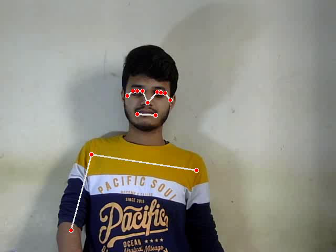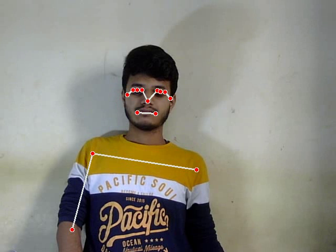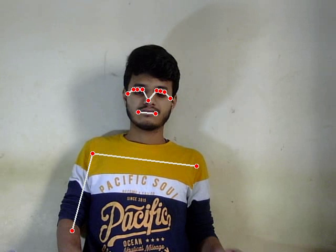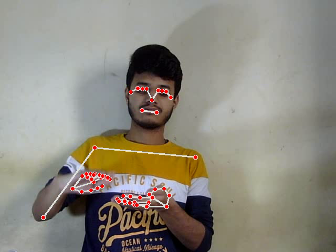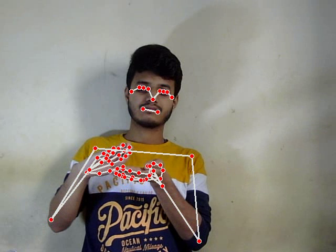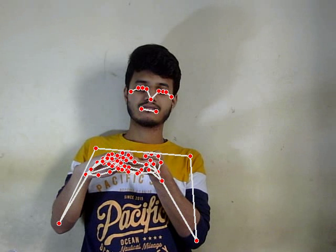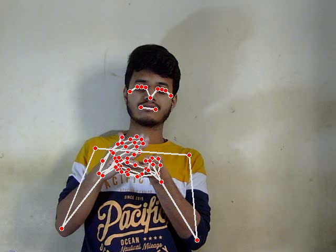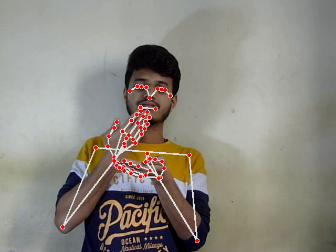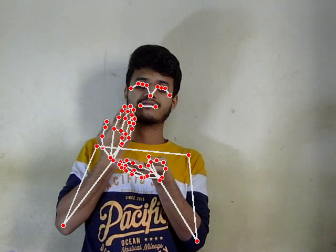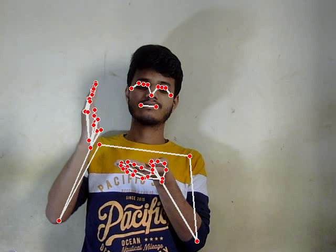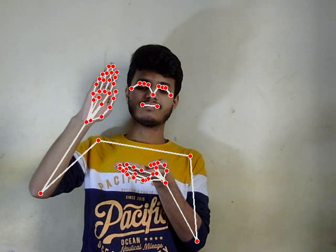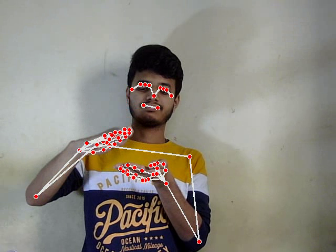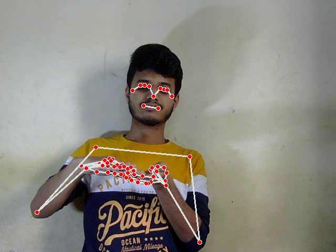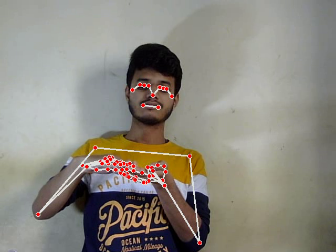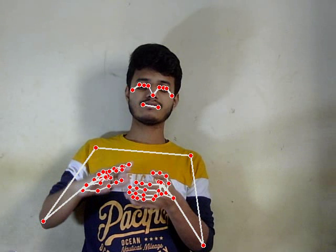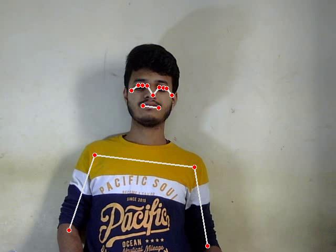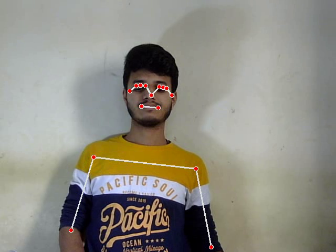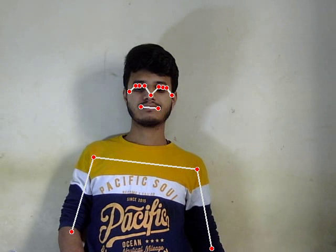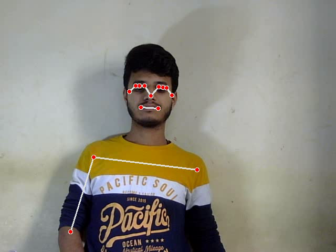bad